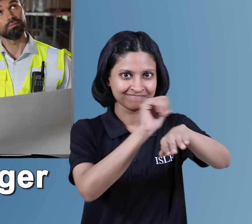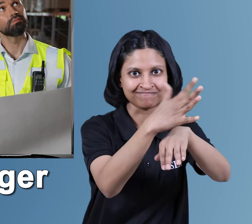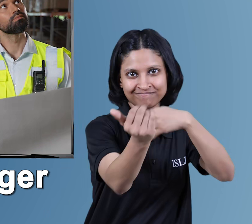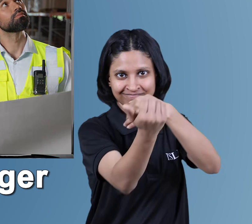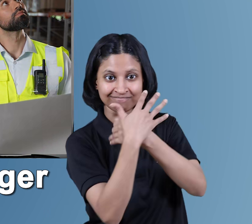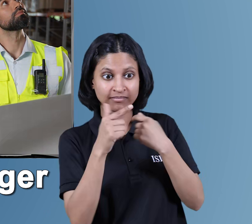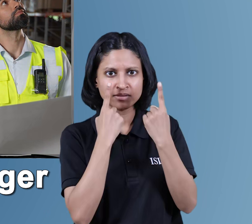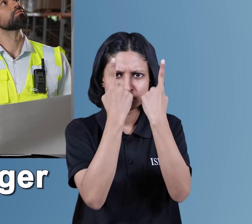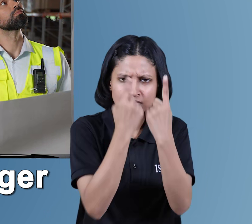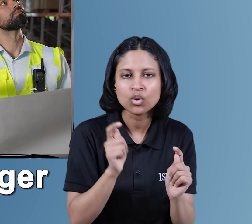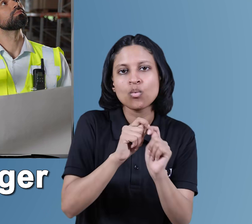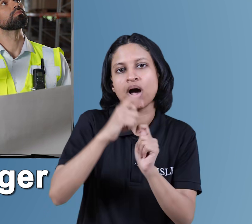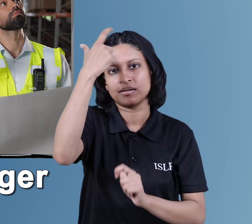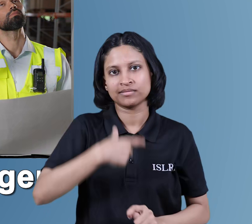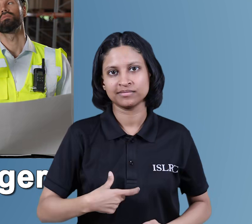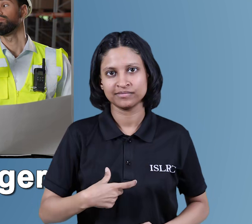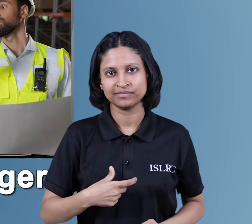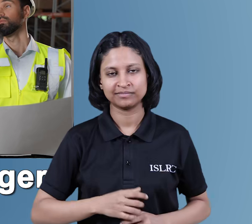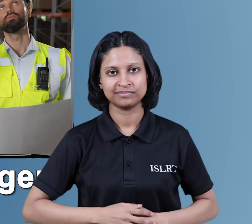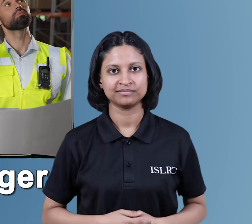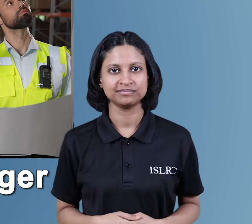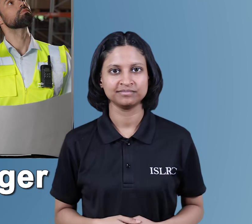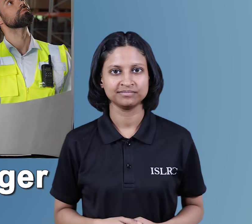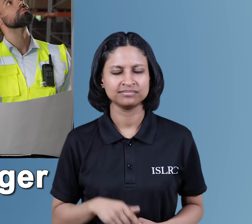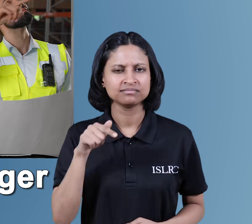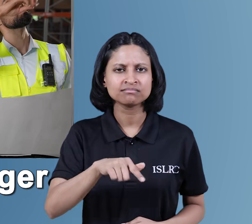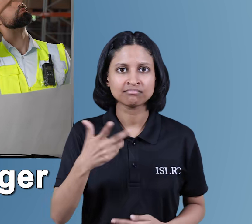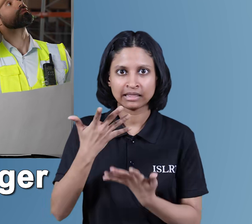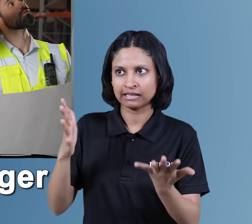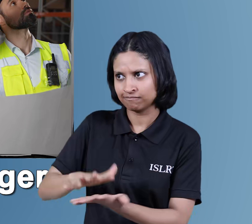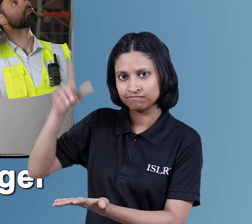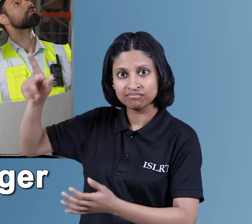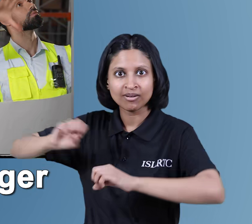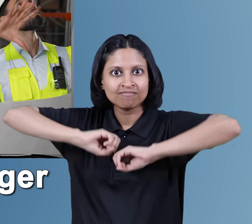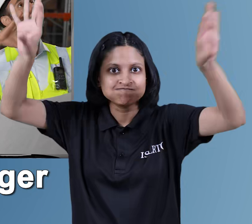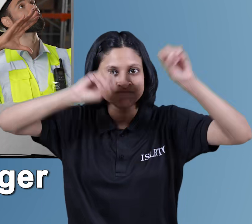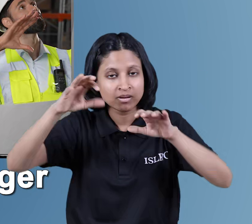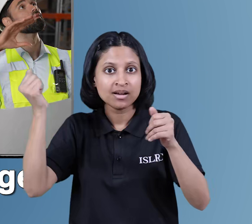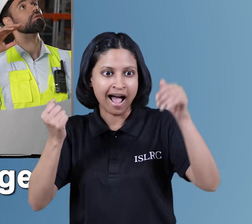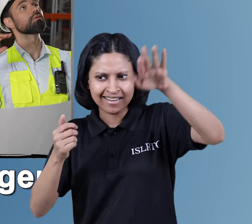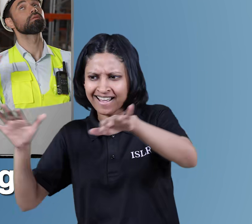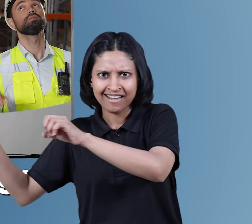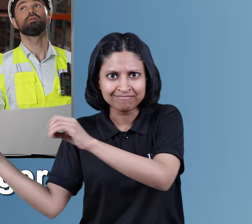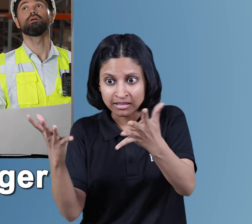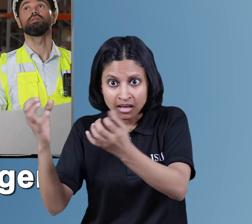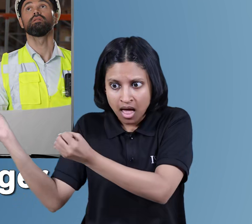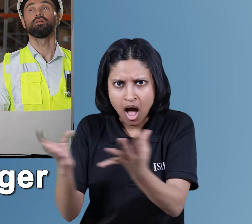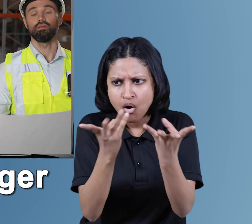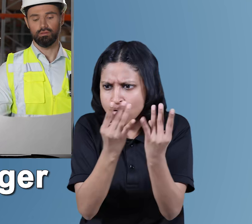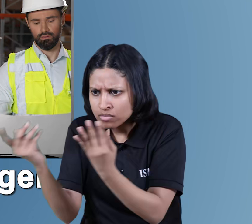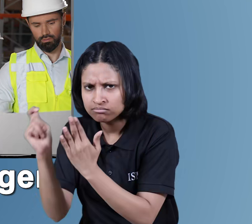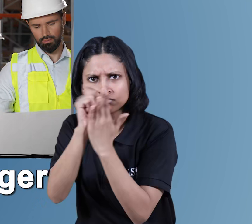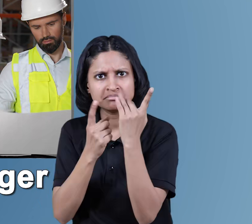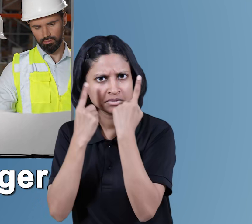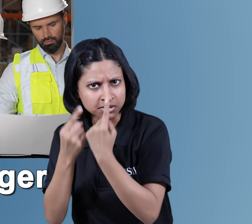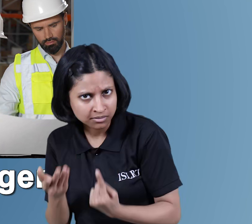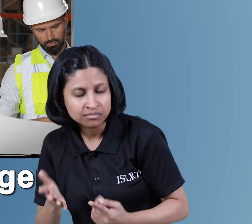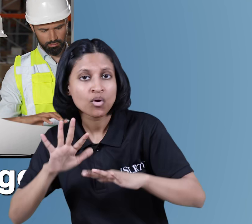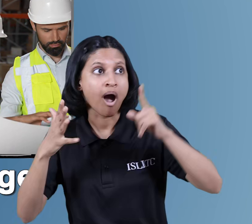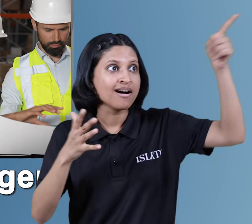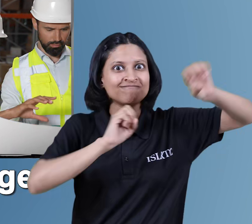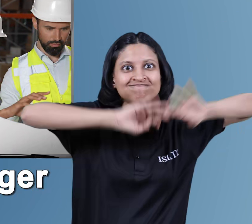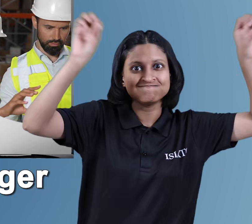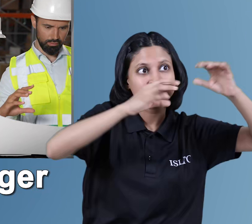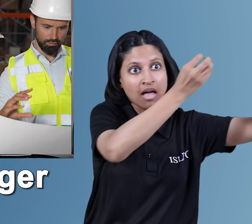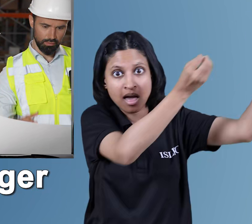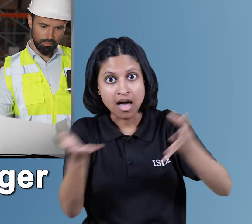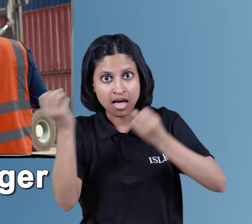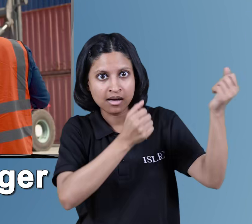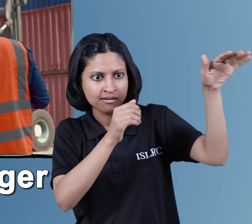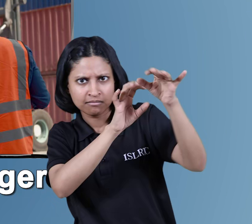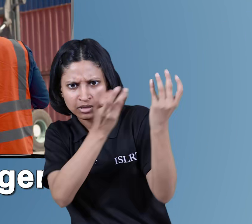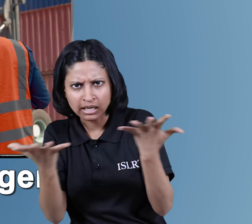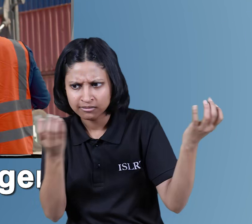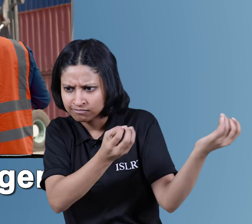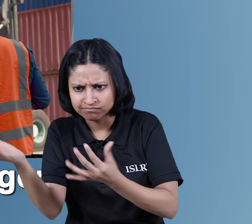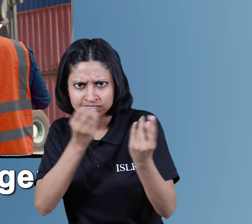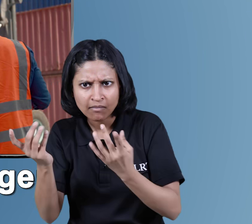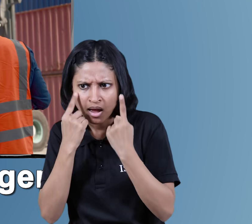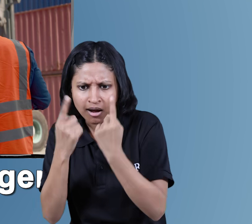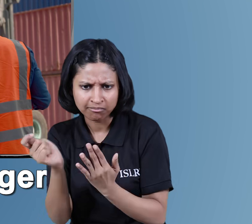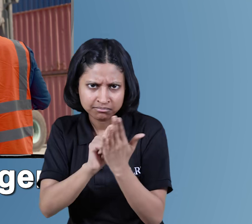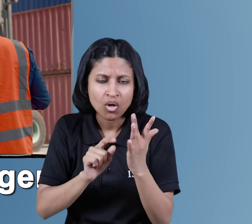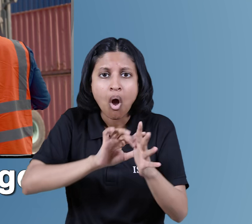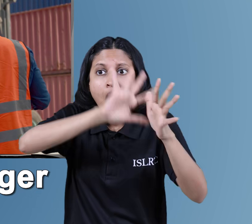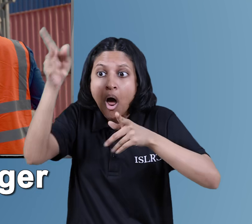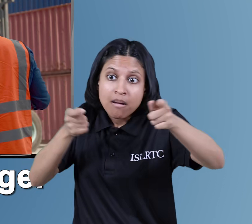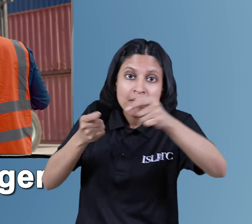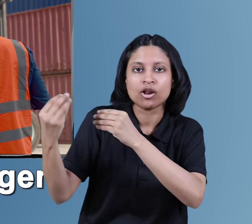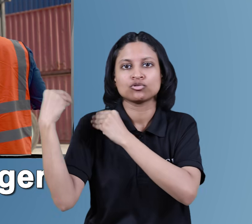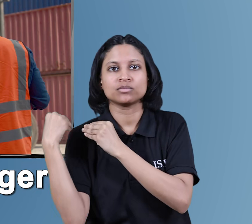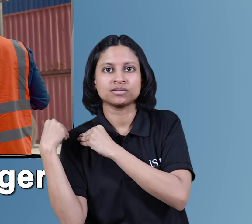Logistics Manager A logistics manager is someone who oversees and plans the transportation of goods, including receiving and shipping.